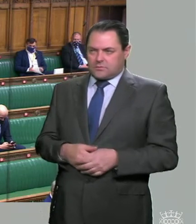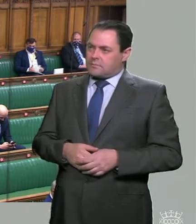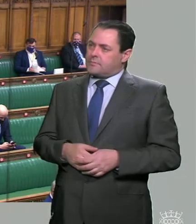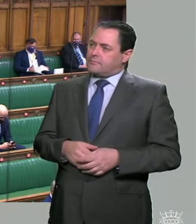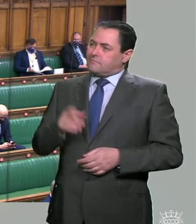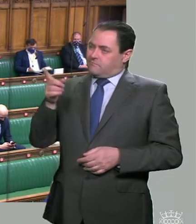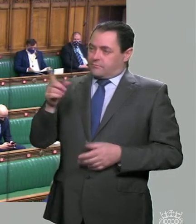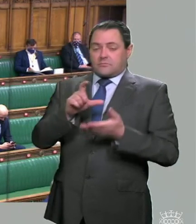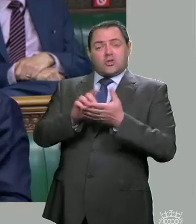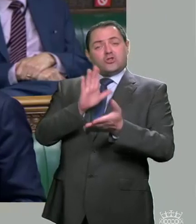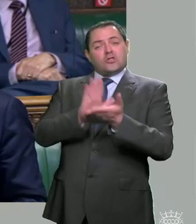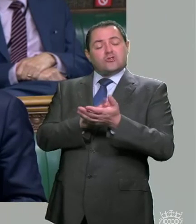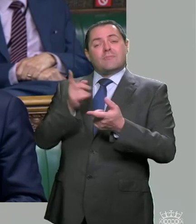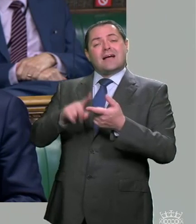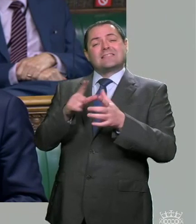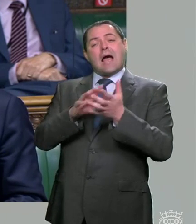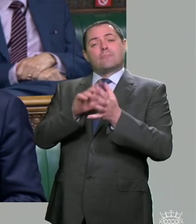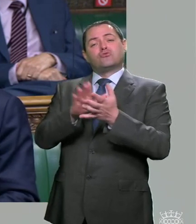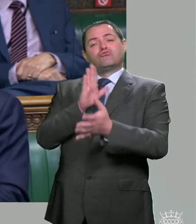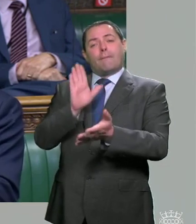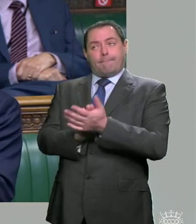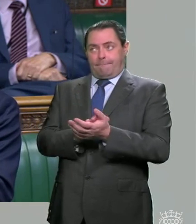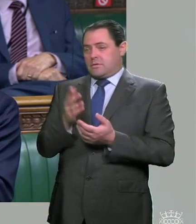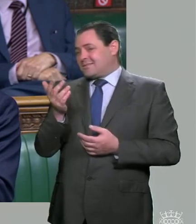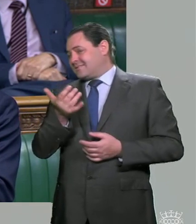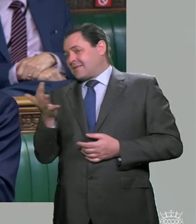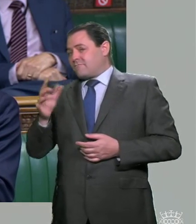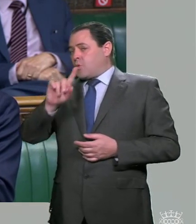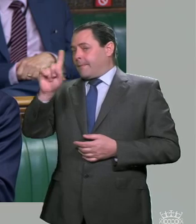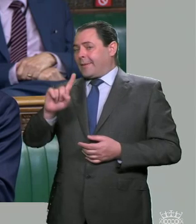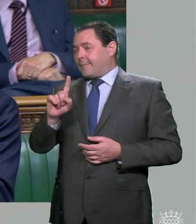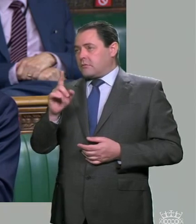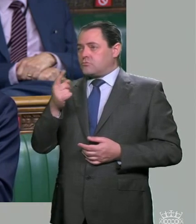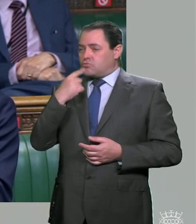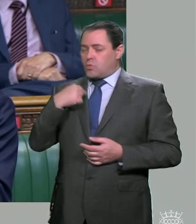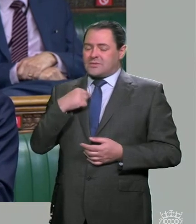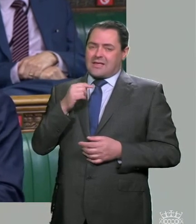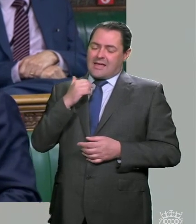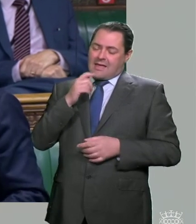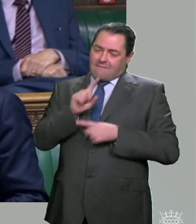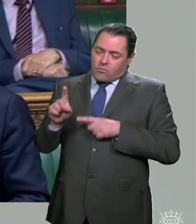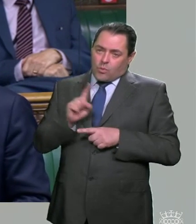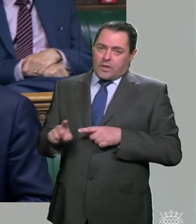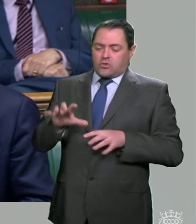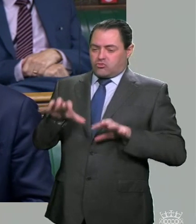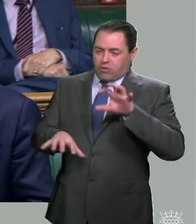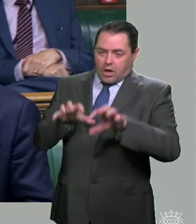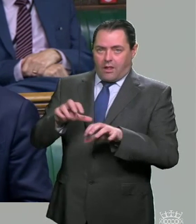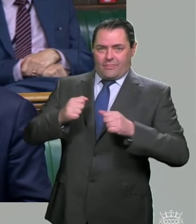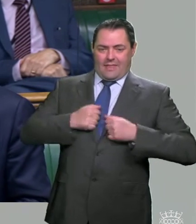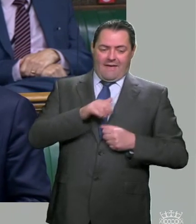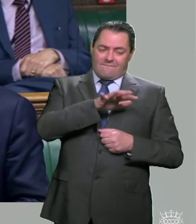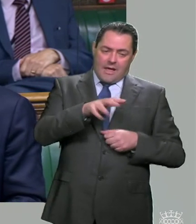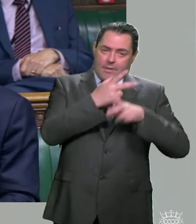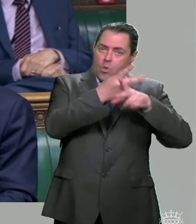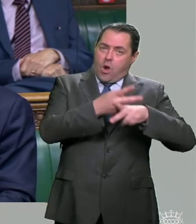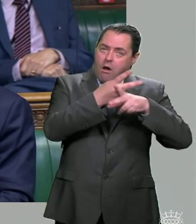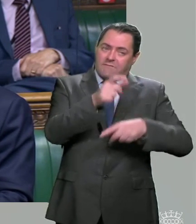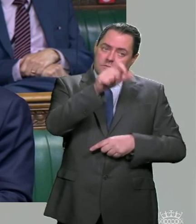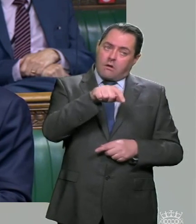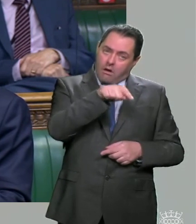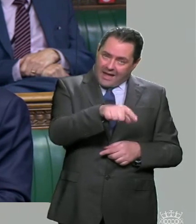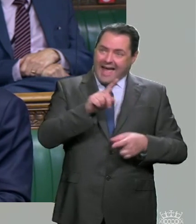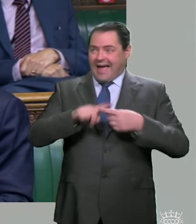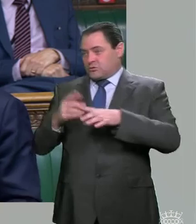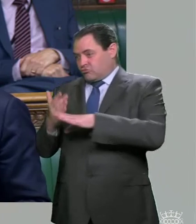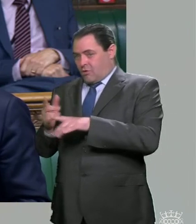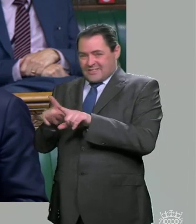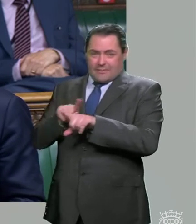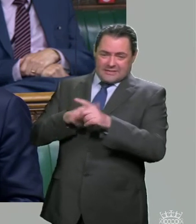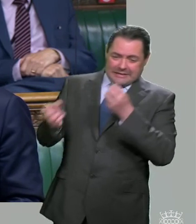In Chesham and Amersham, several people told me how they struggle week in, week out to care for family loved ones while trying to hold down a job.